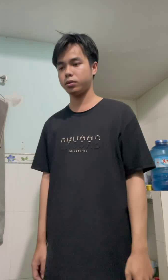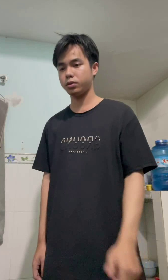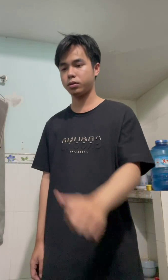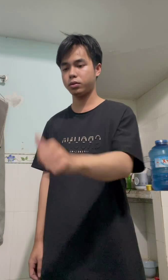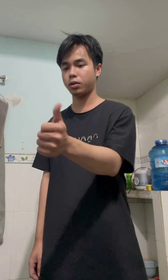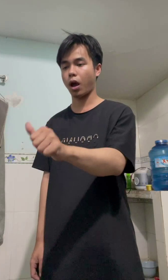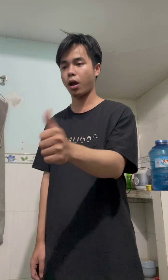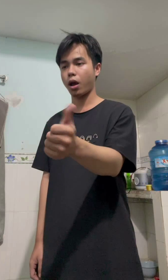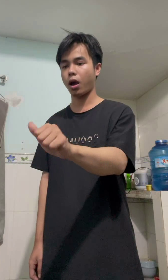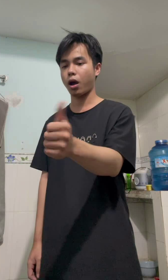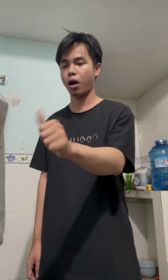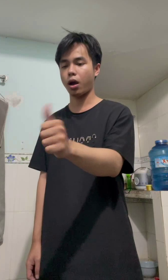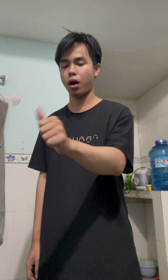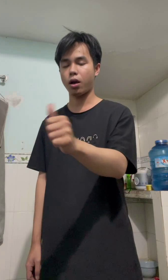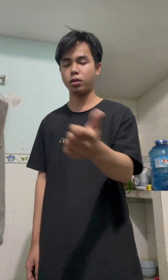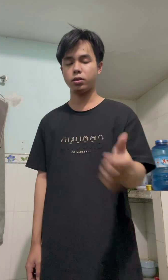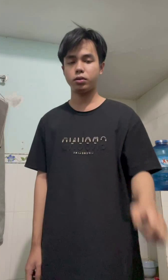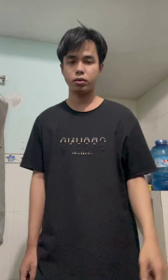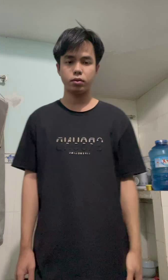ai